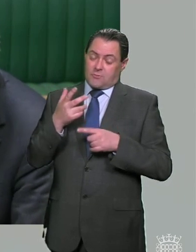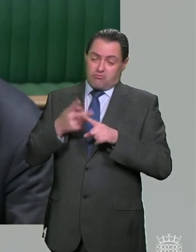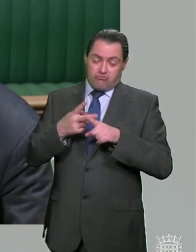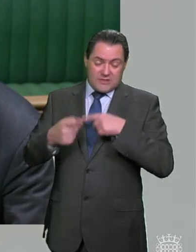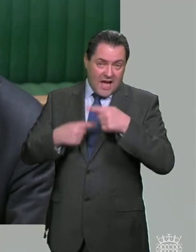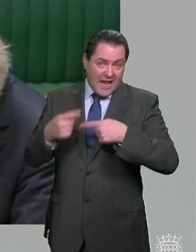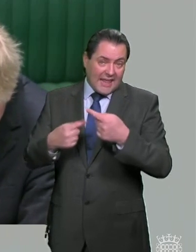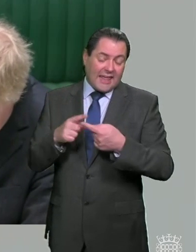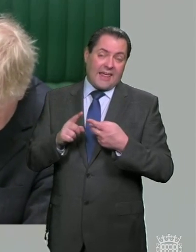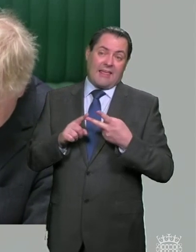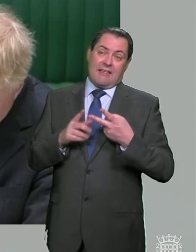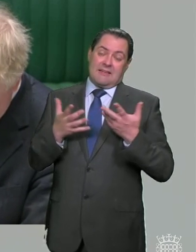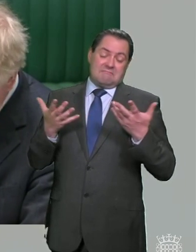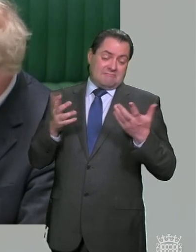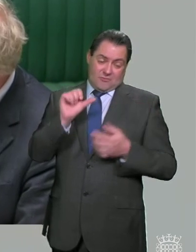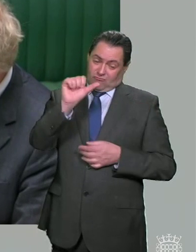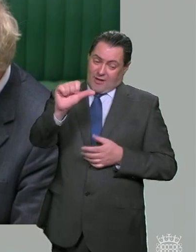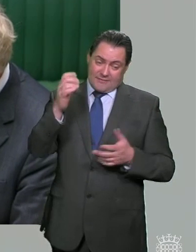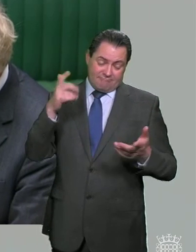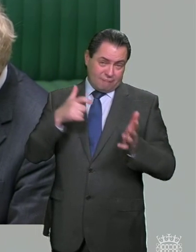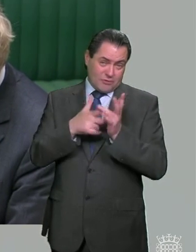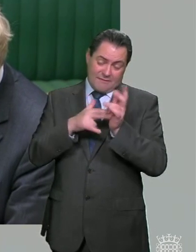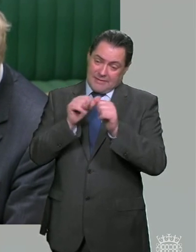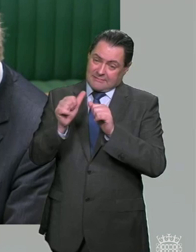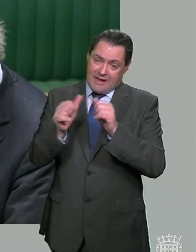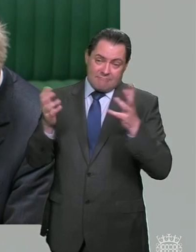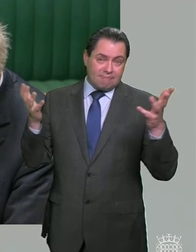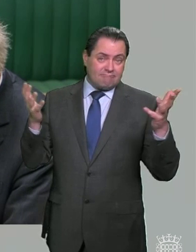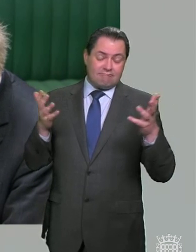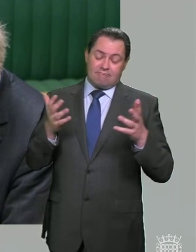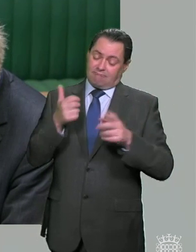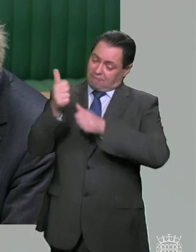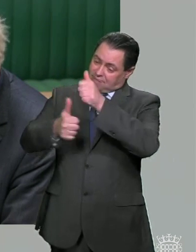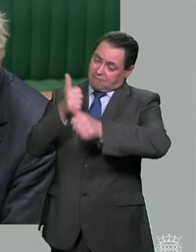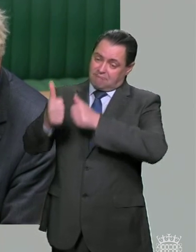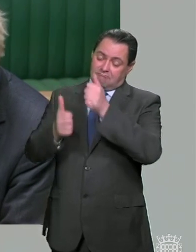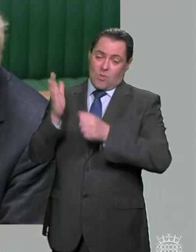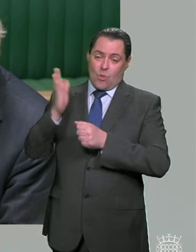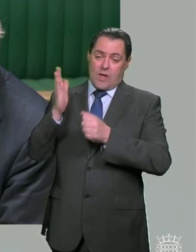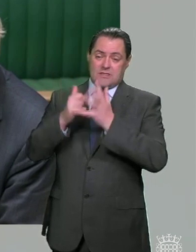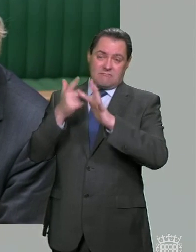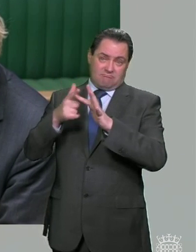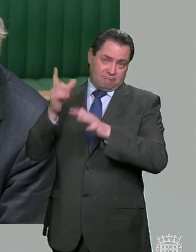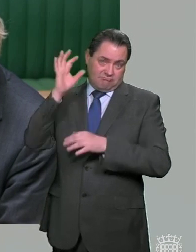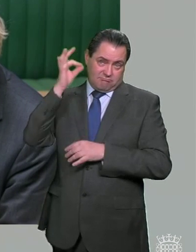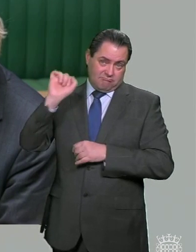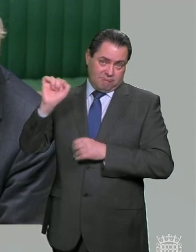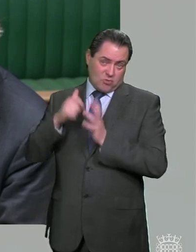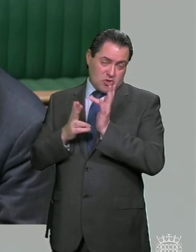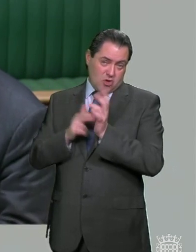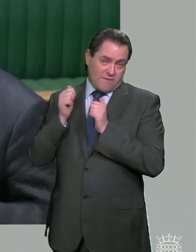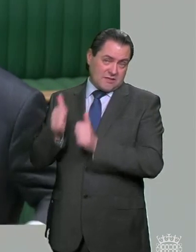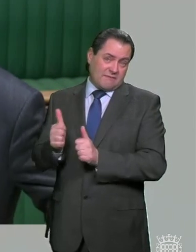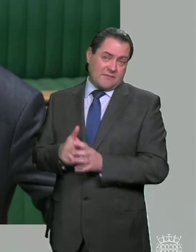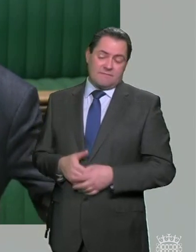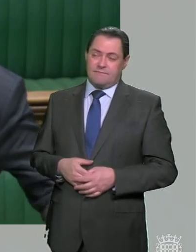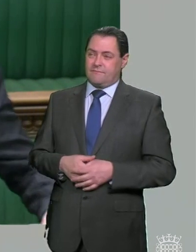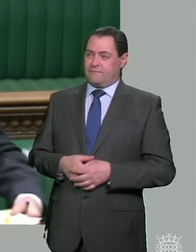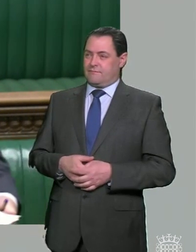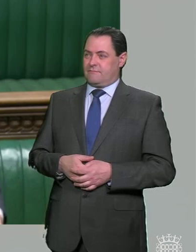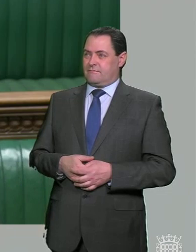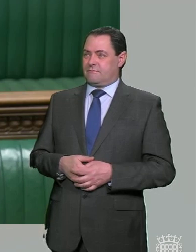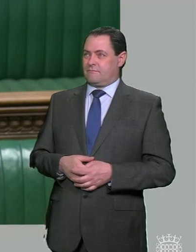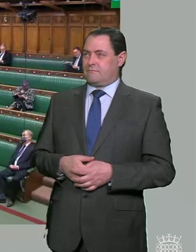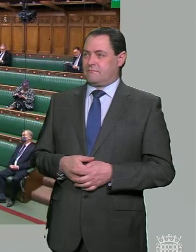He is absolutely right to laud the efforts of the Conservative-led council in West Sussex.